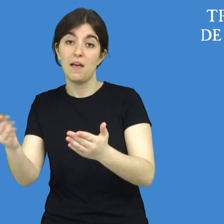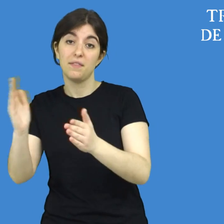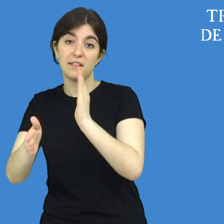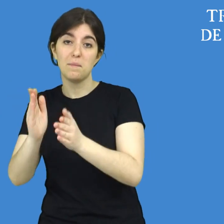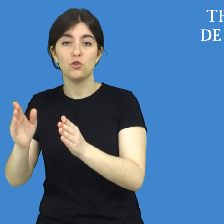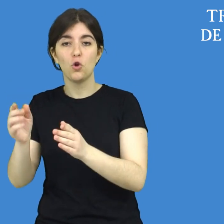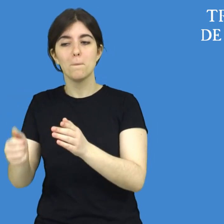terapia